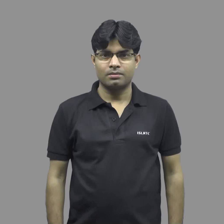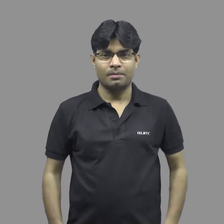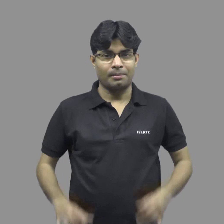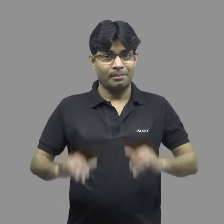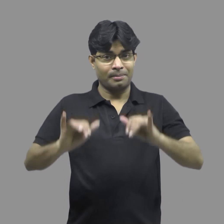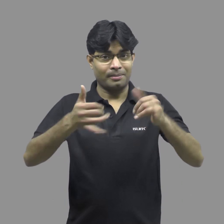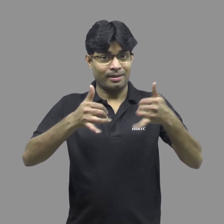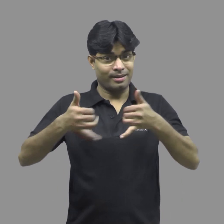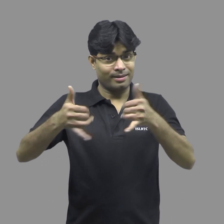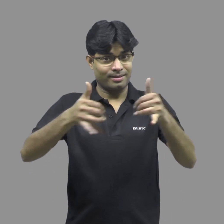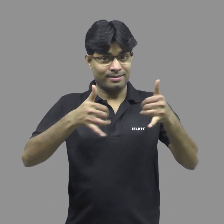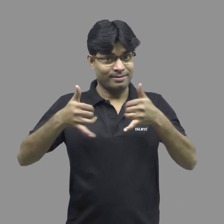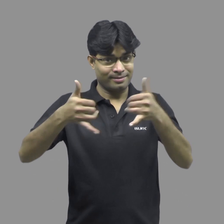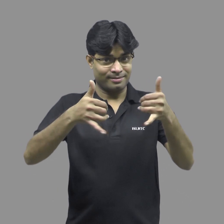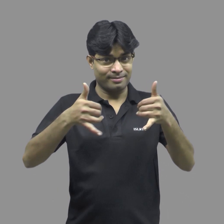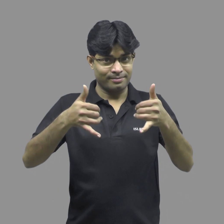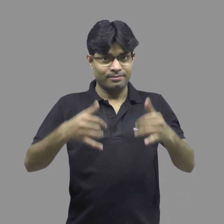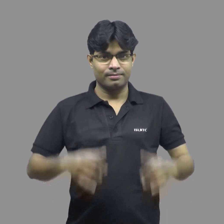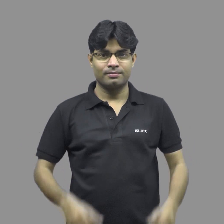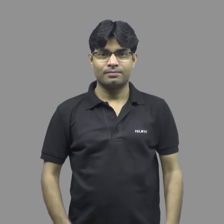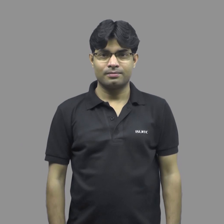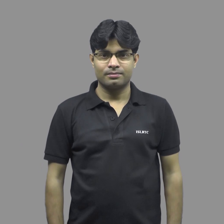Play